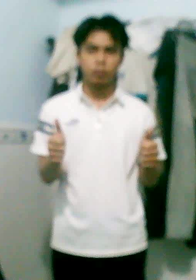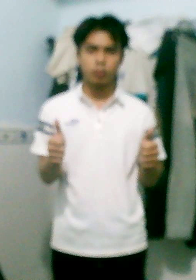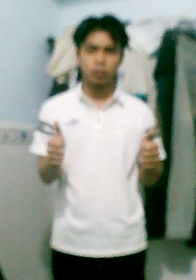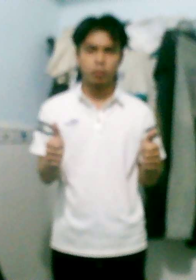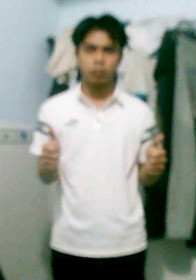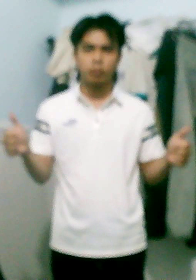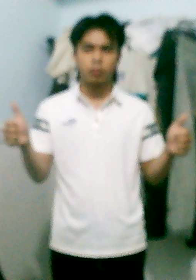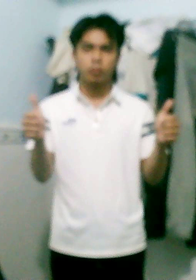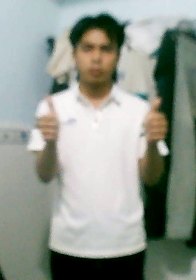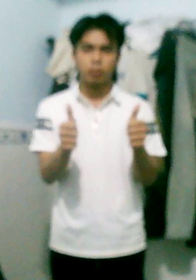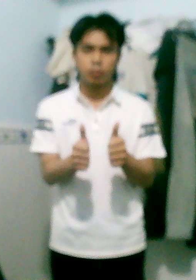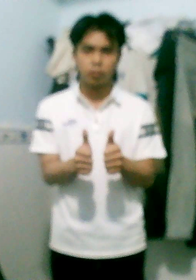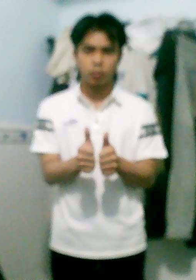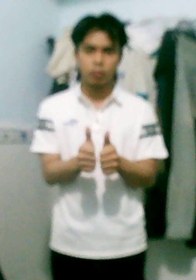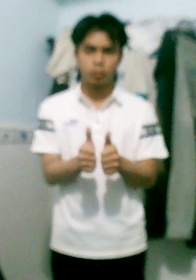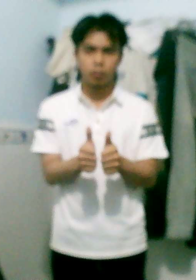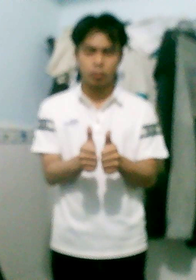voi